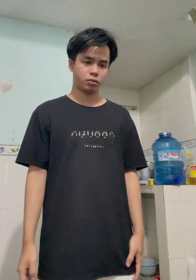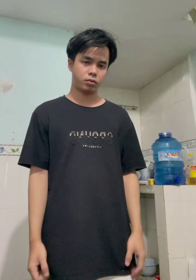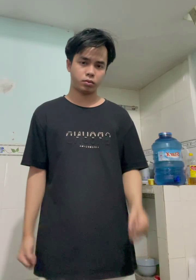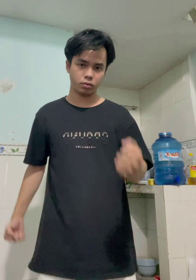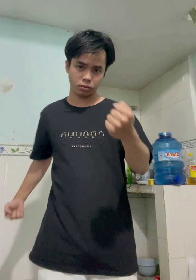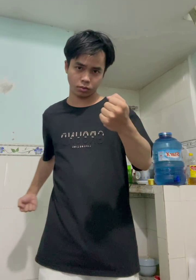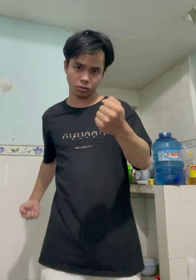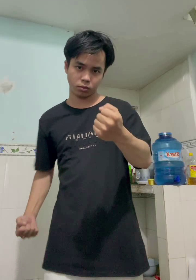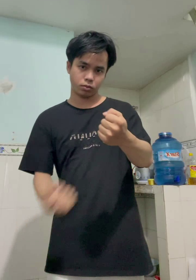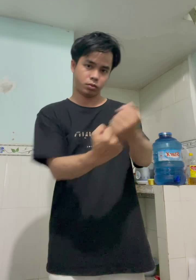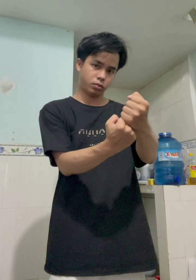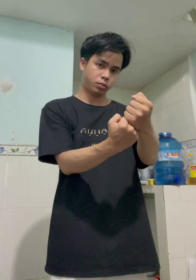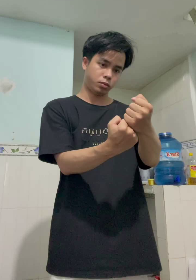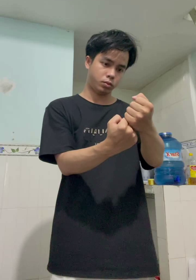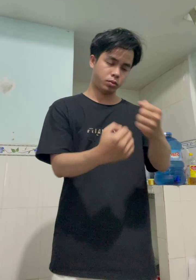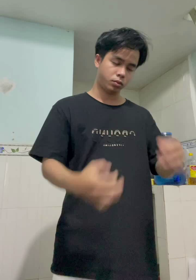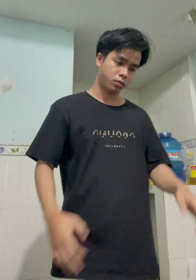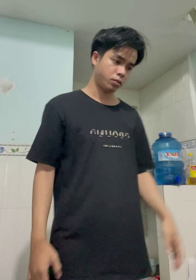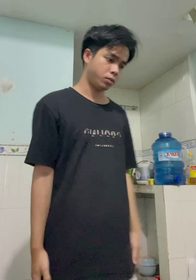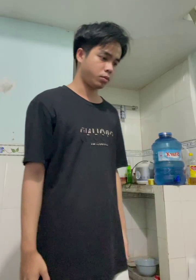ho tro